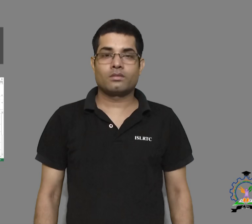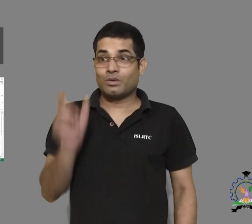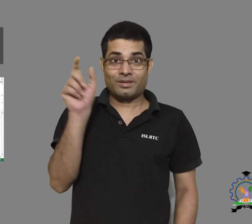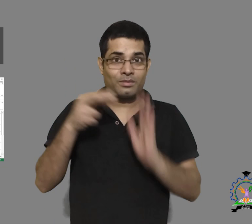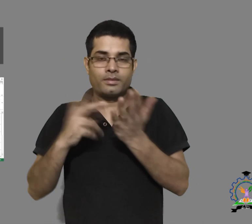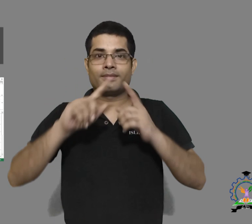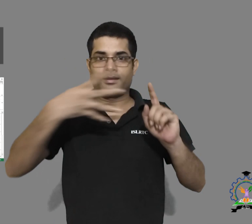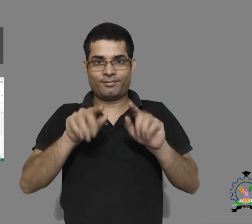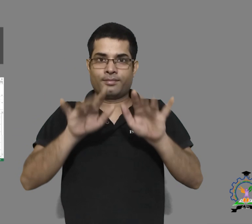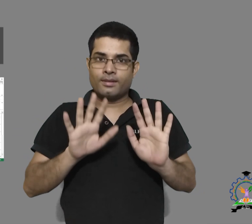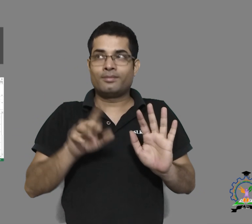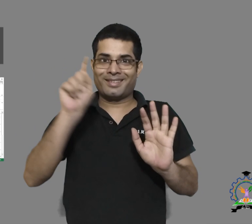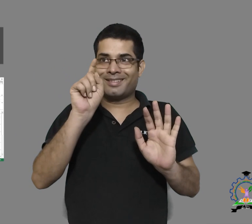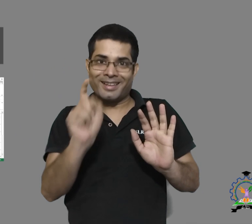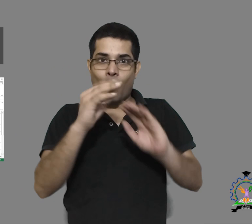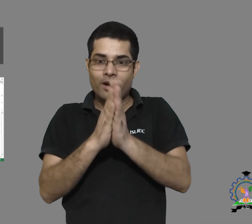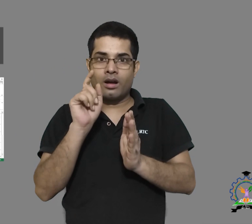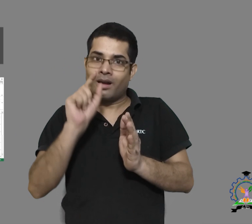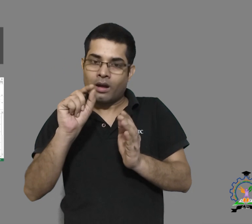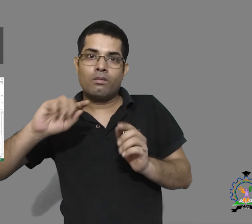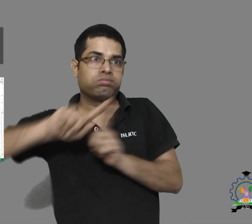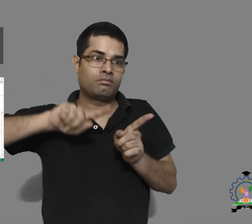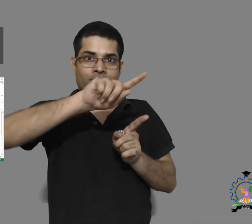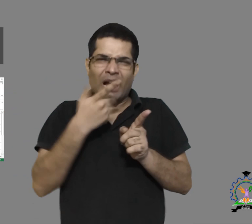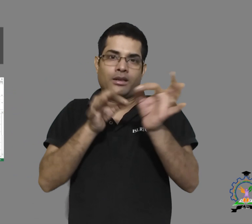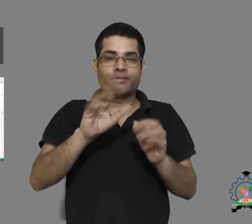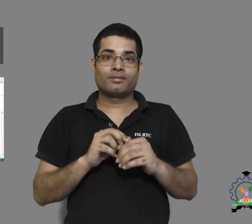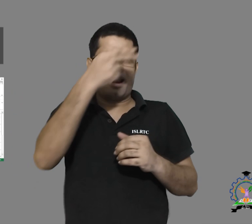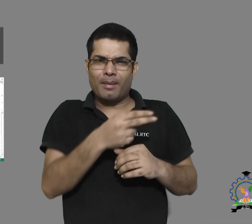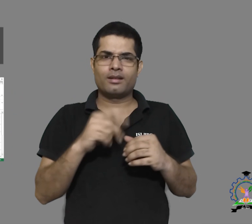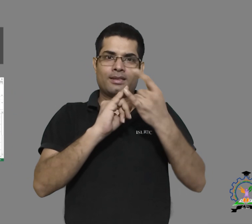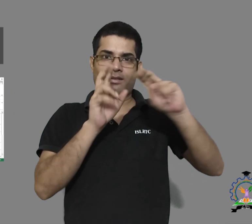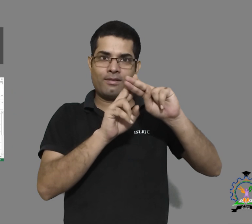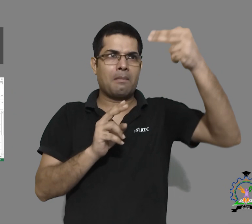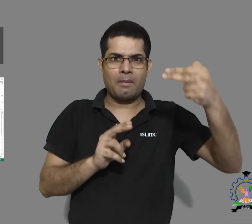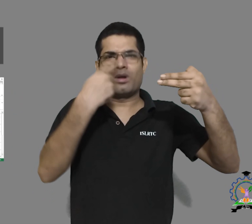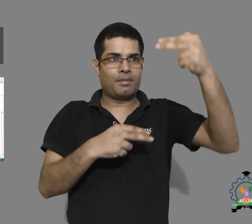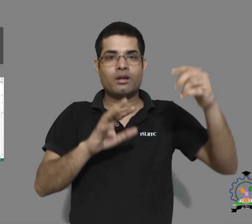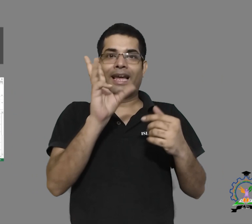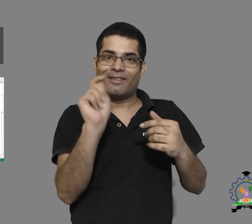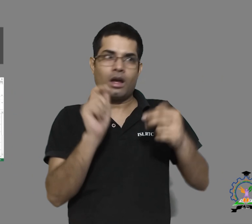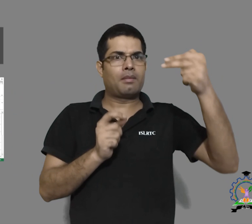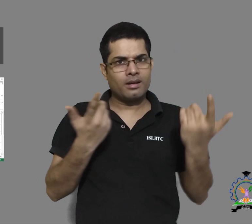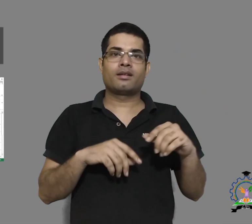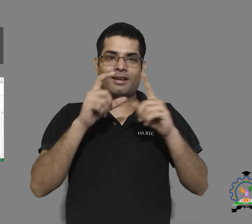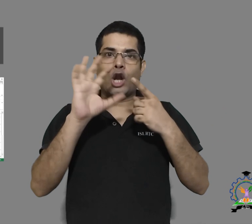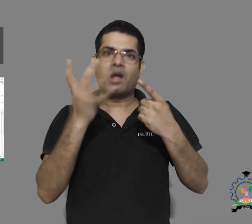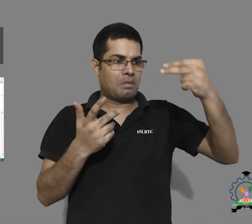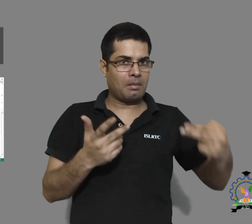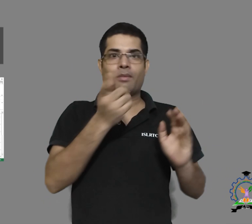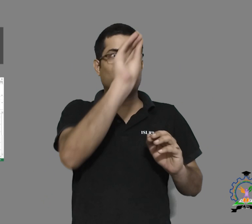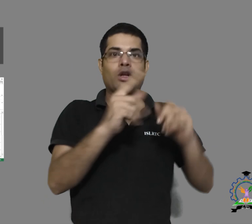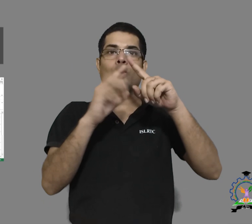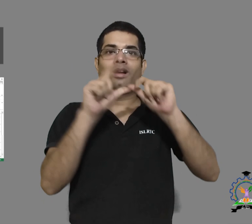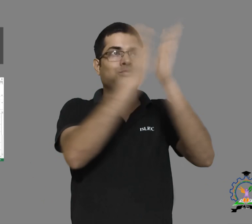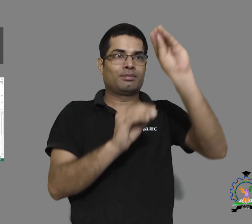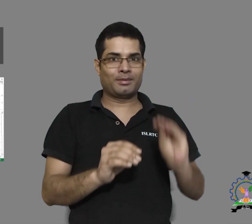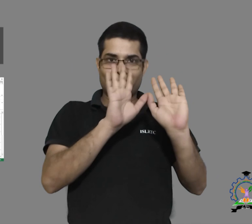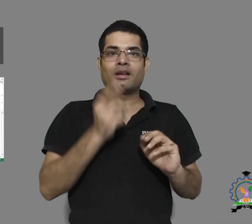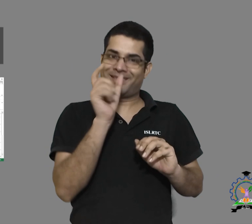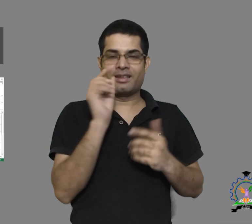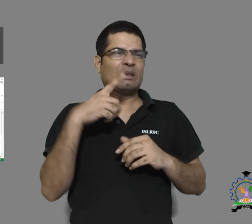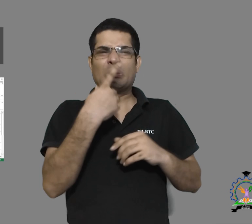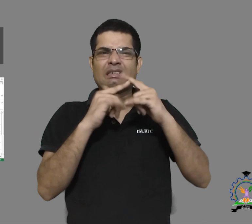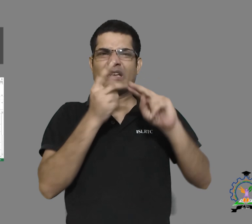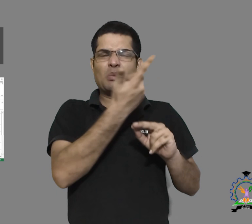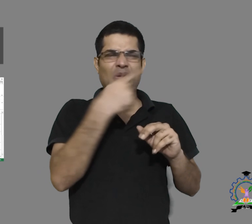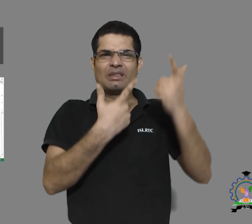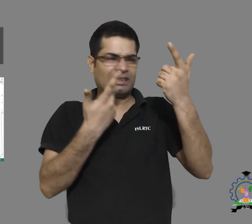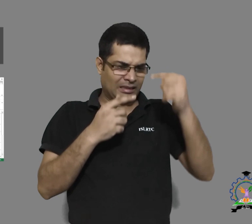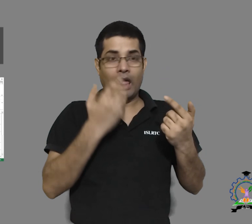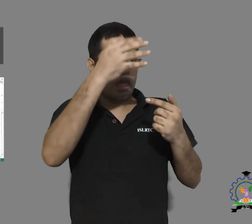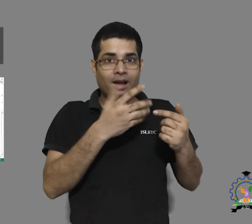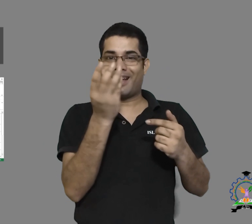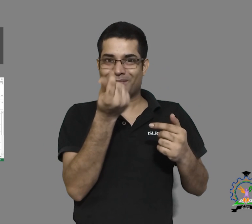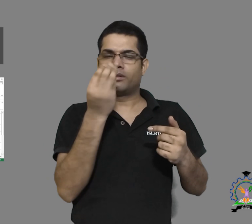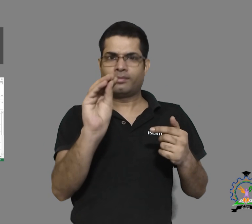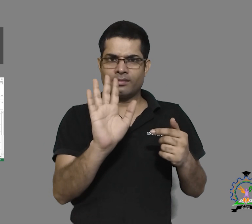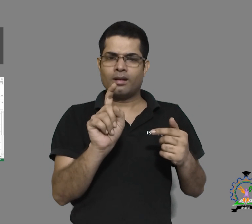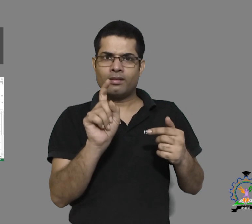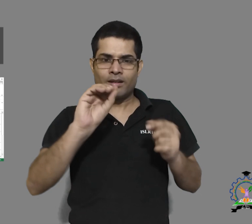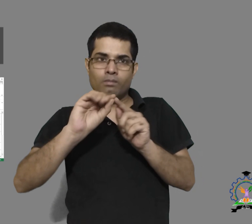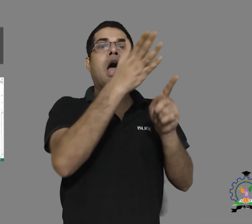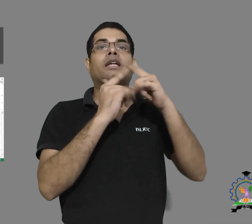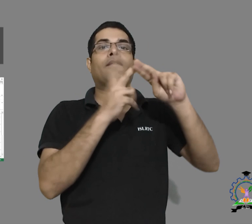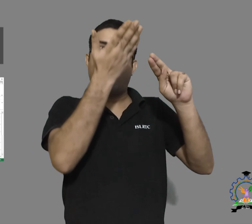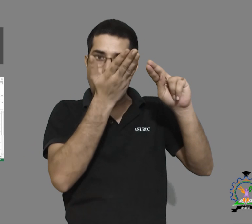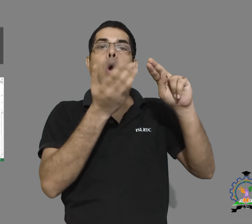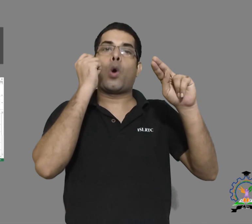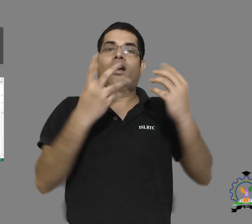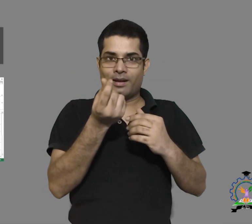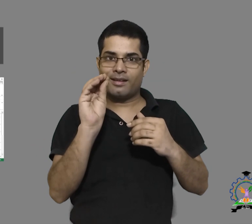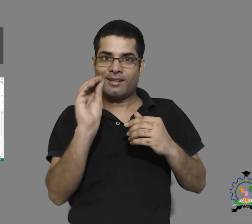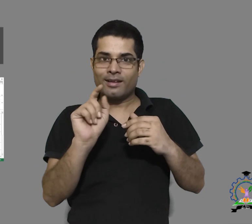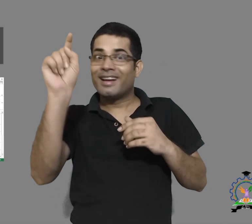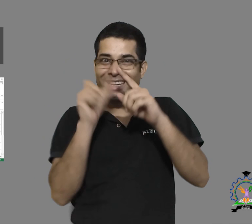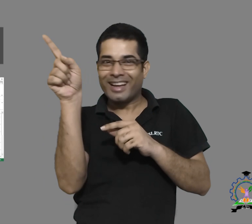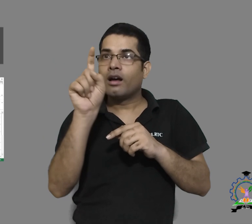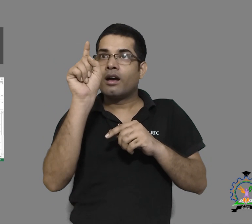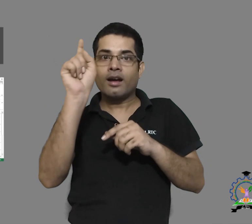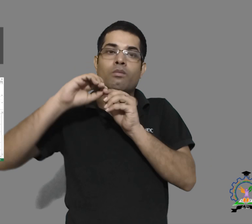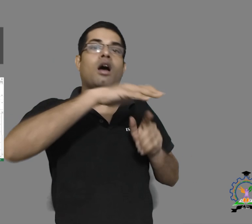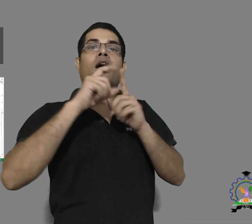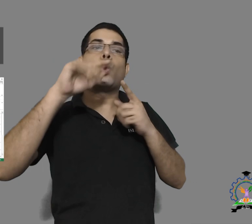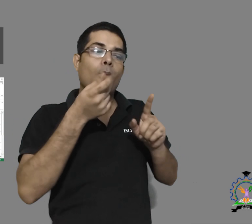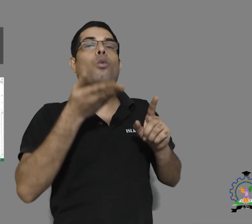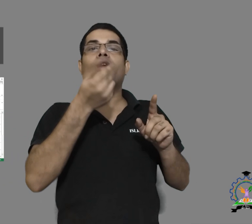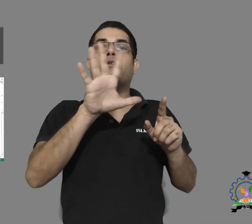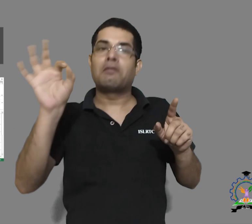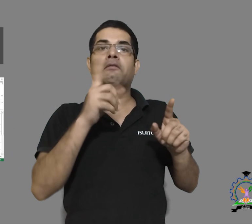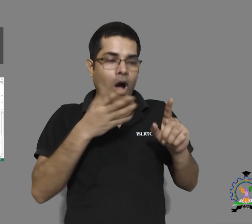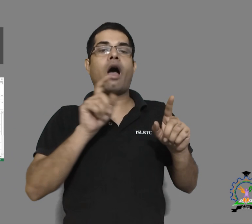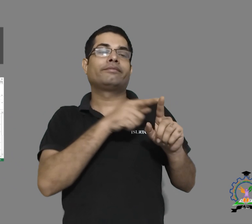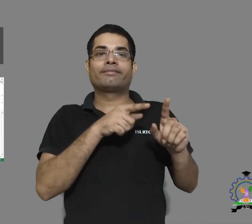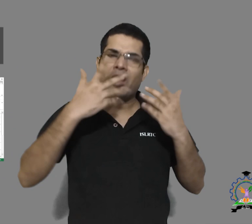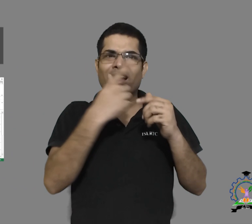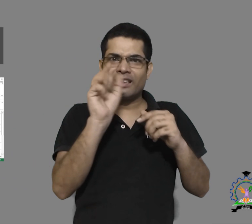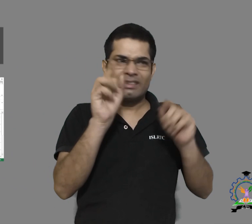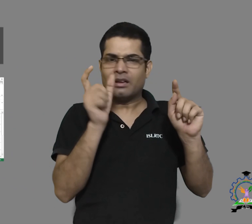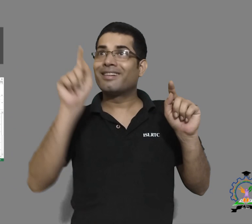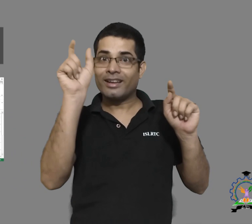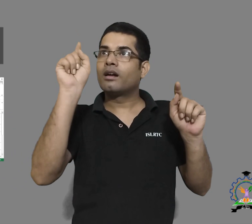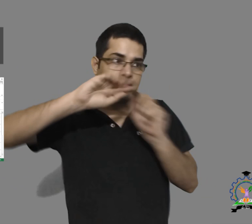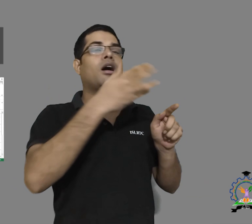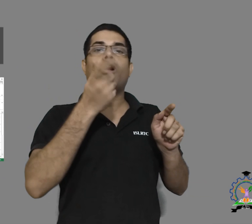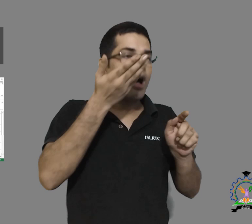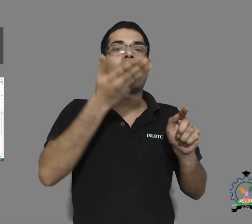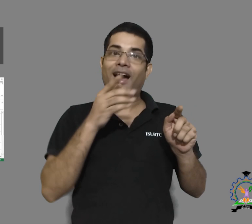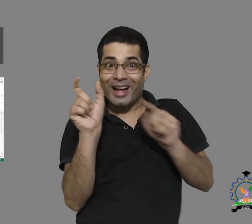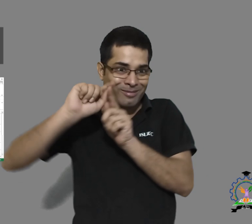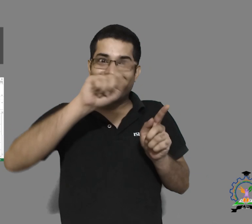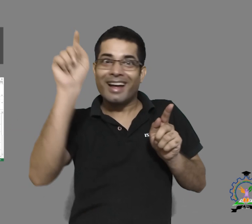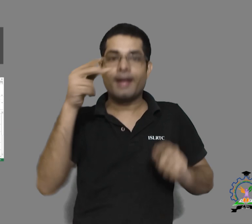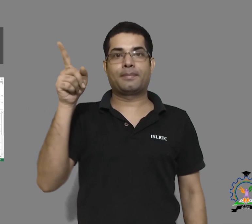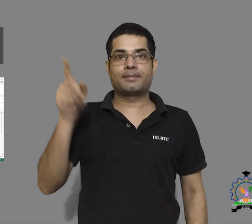Trace Precedents